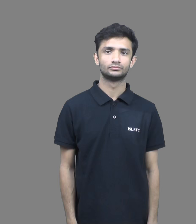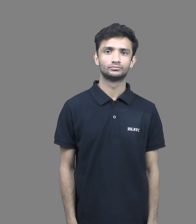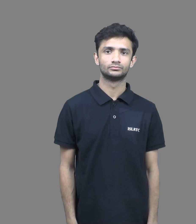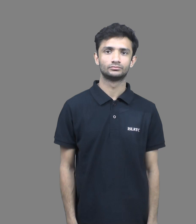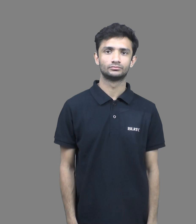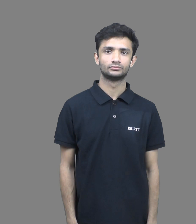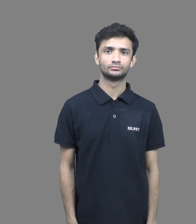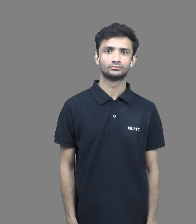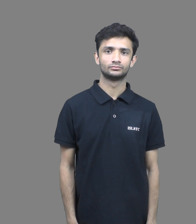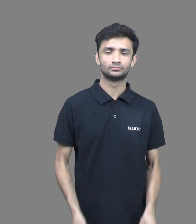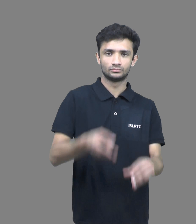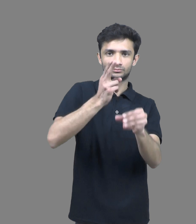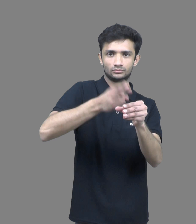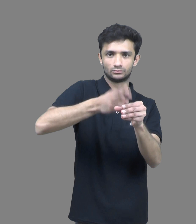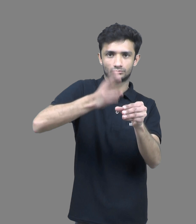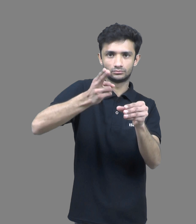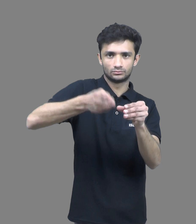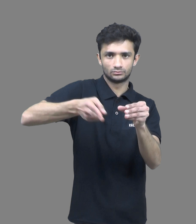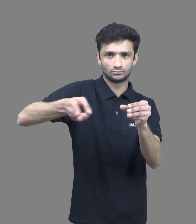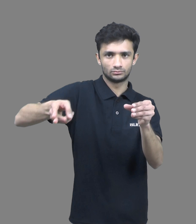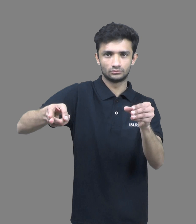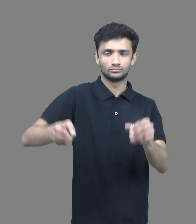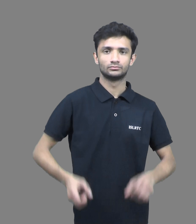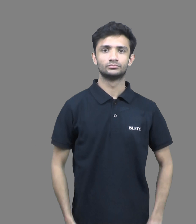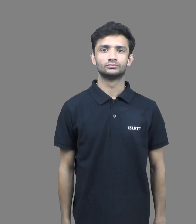Chop